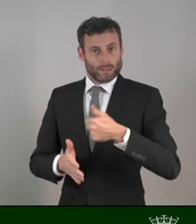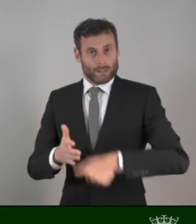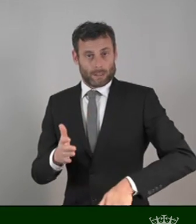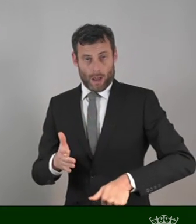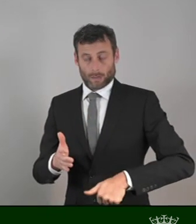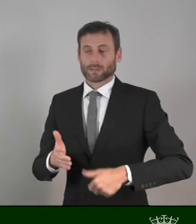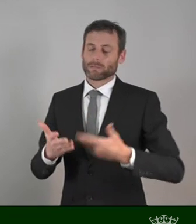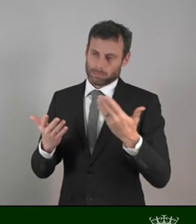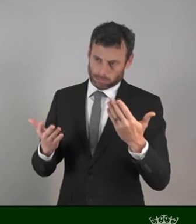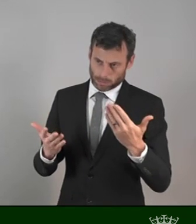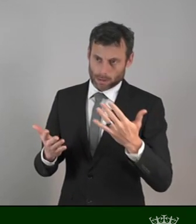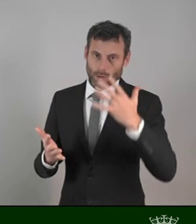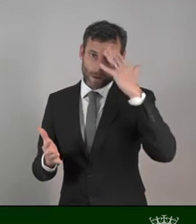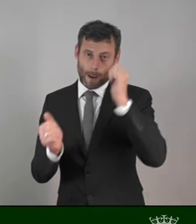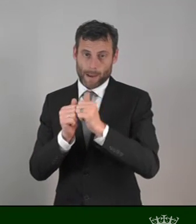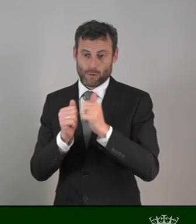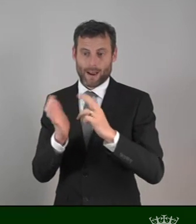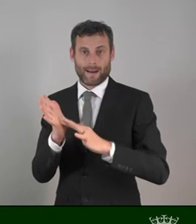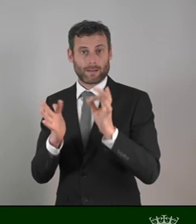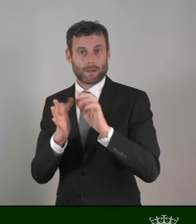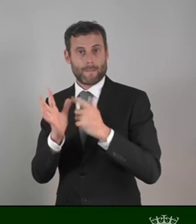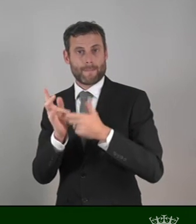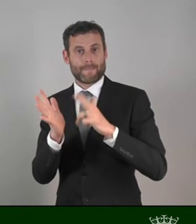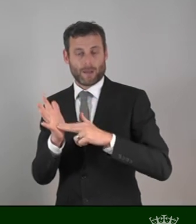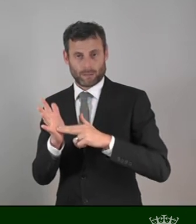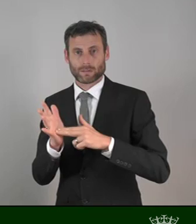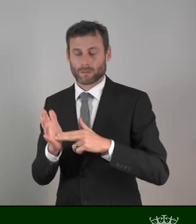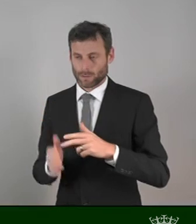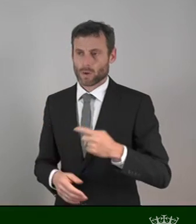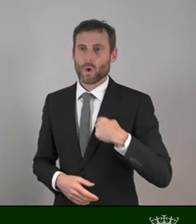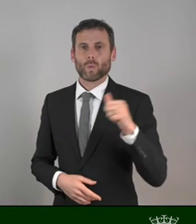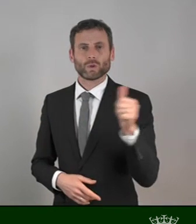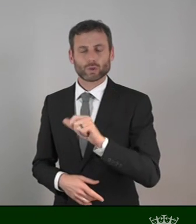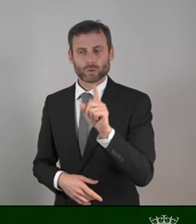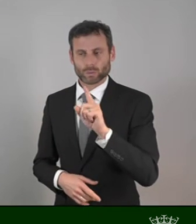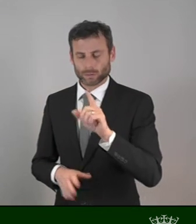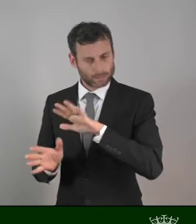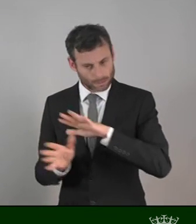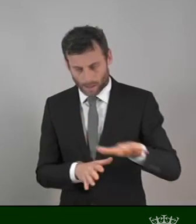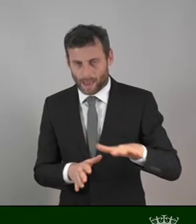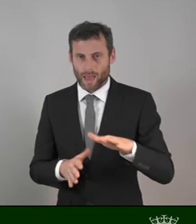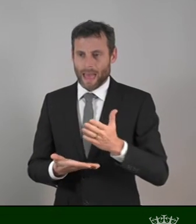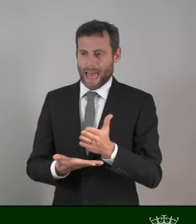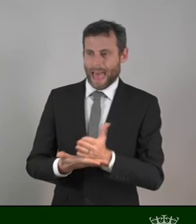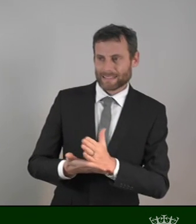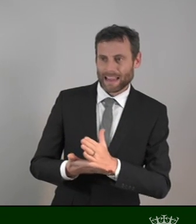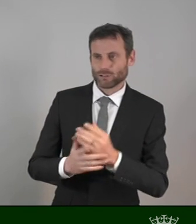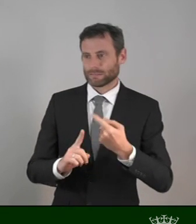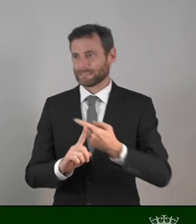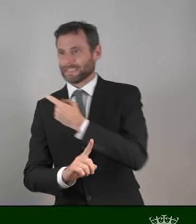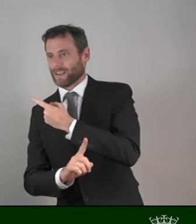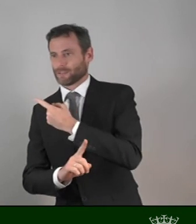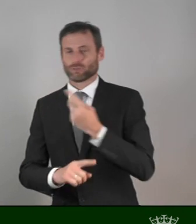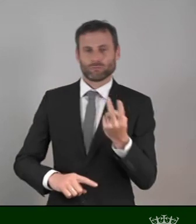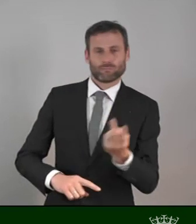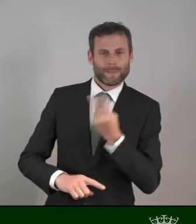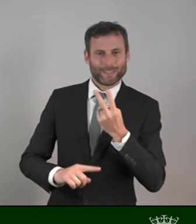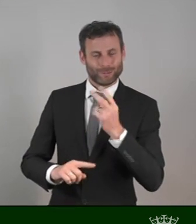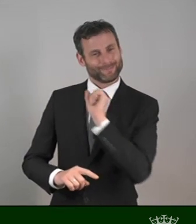Let me first say, in memory of Nicholas Parsons, that we should all avoid hesitation, deviation or repetition in this House.